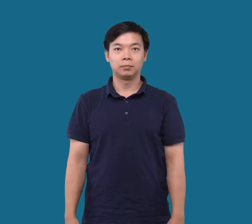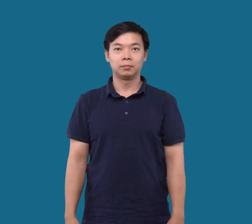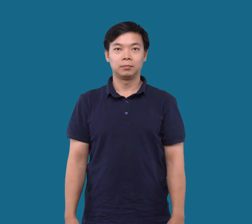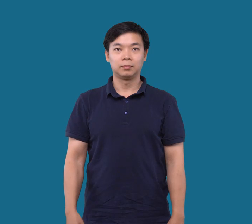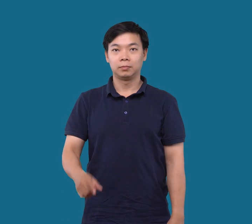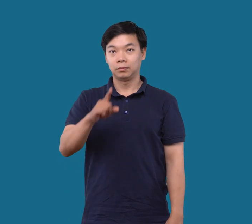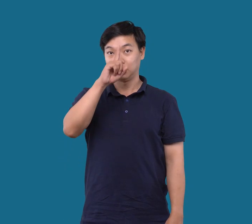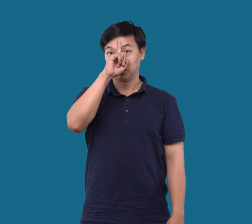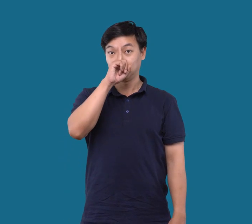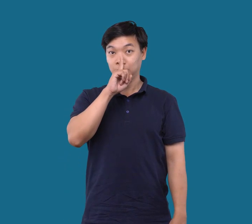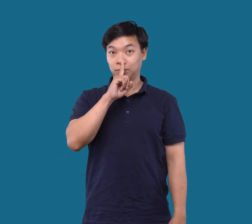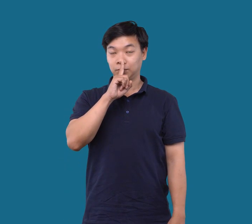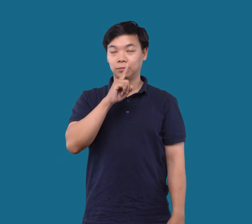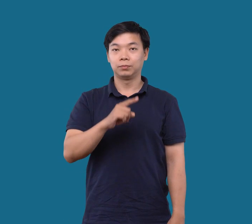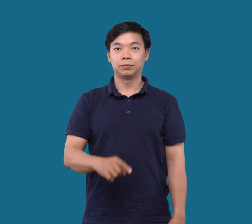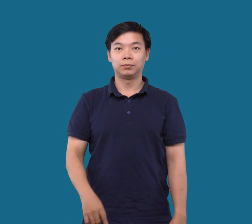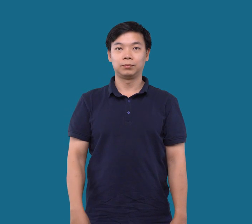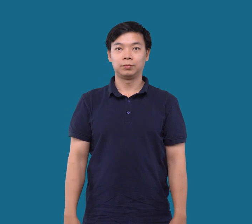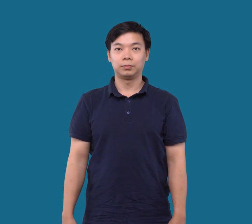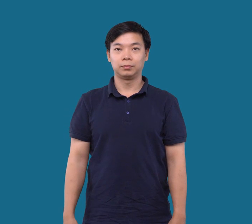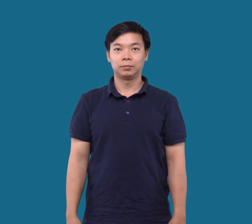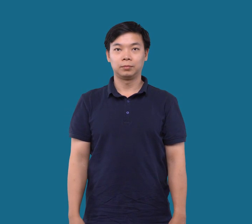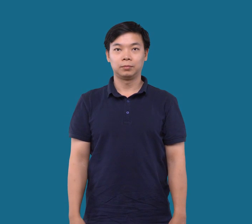màu đỏ